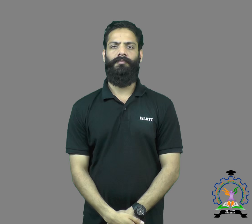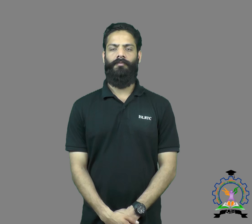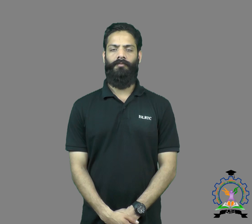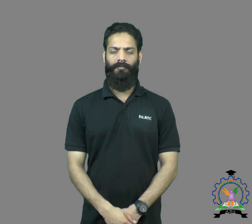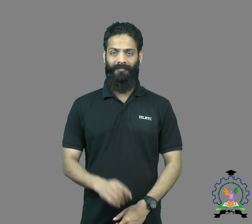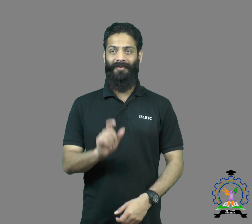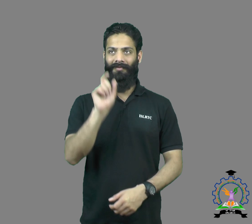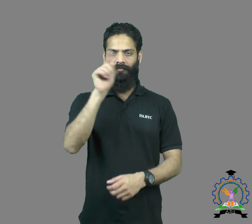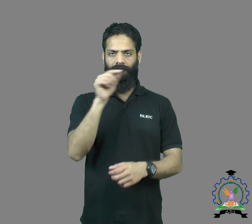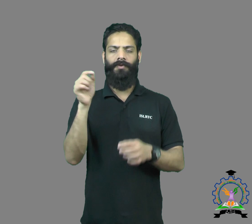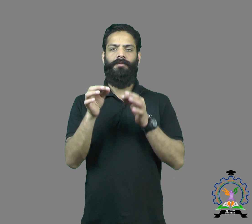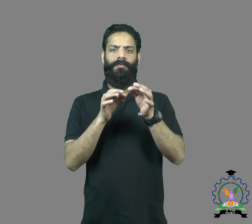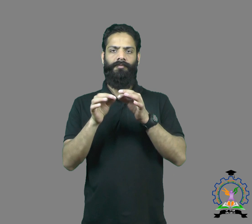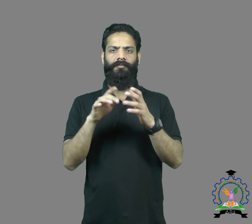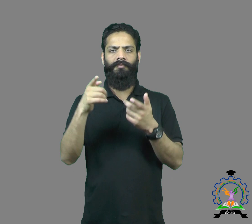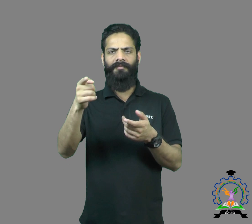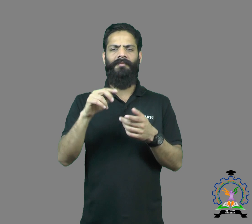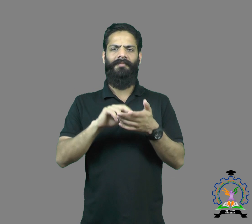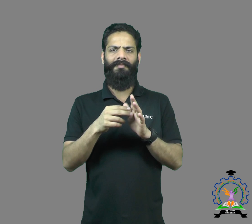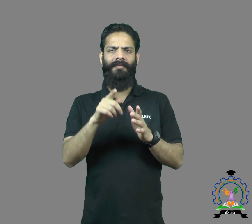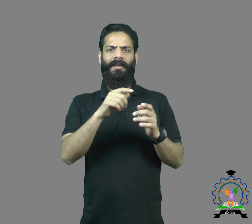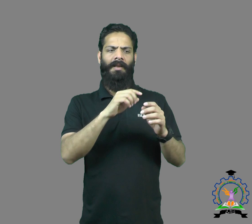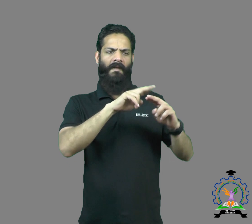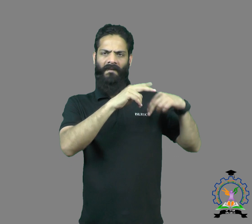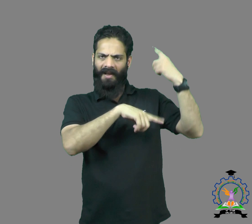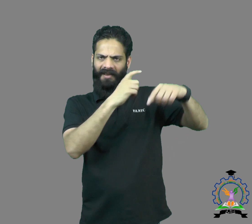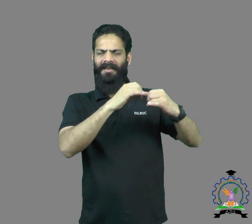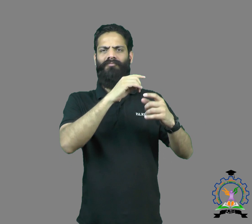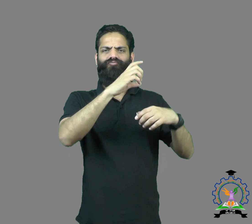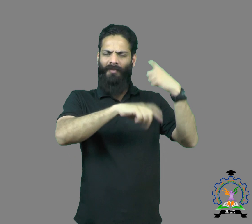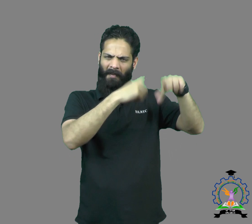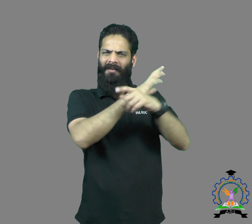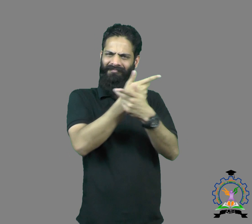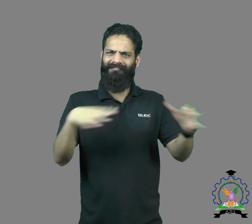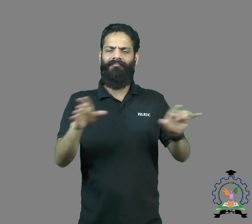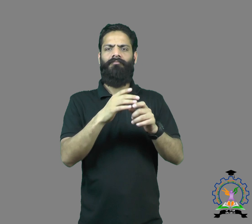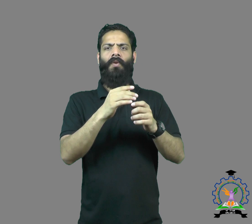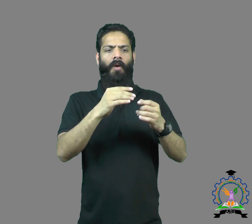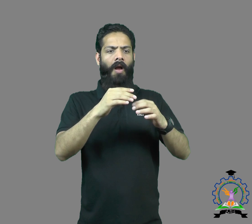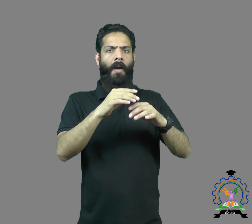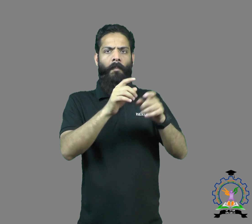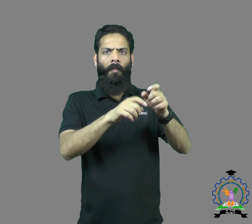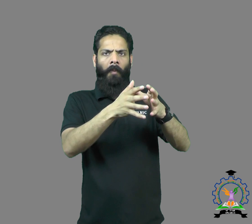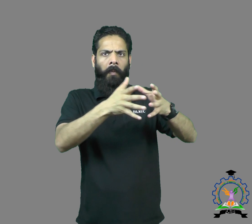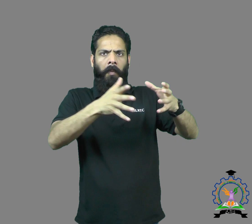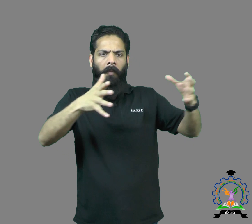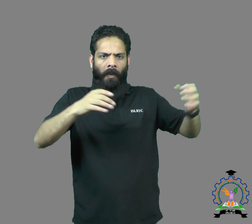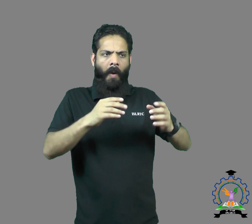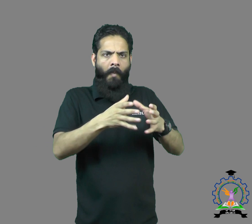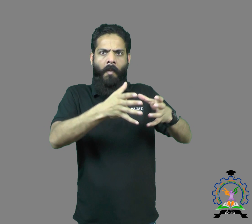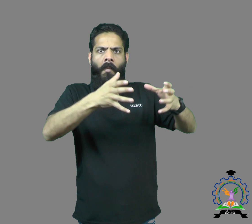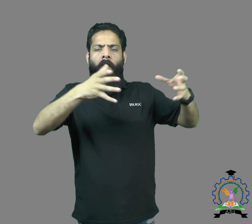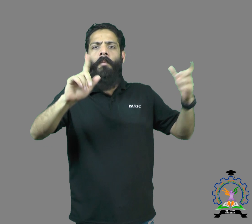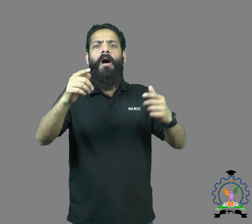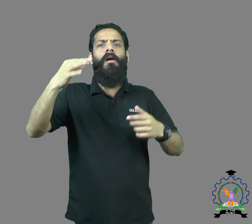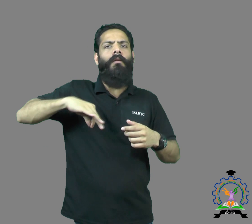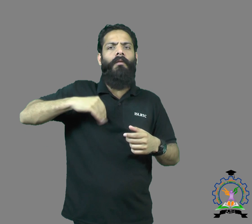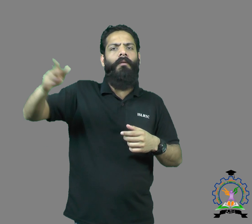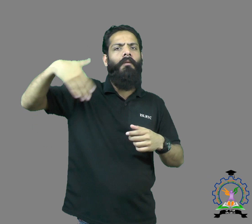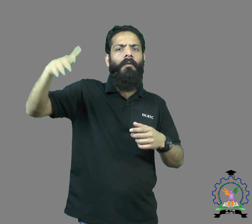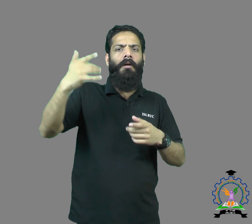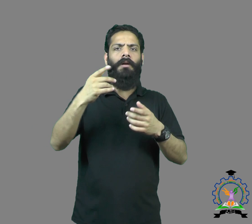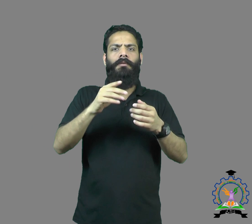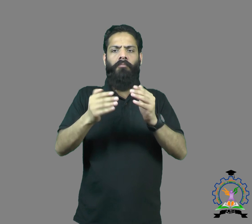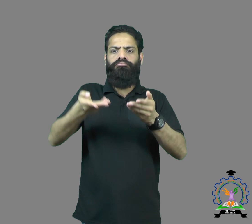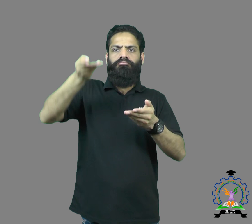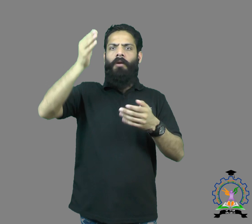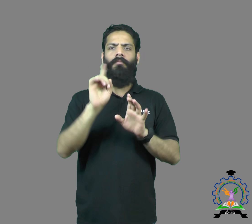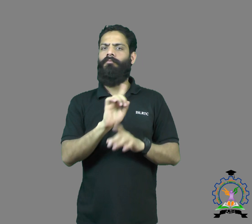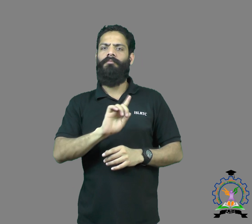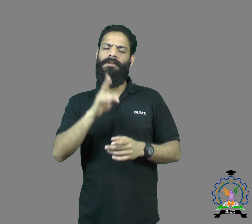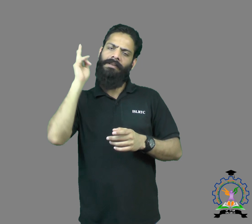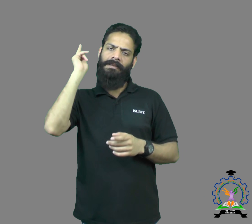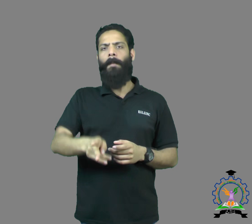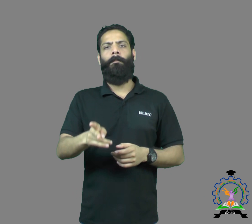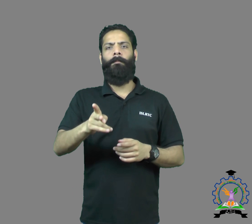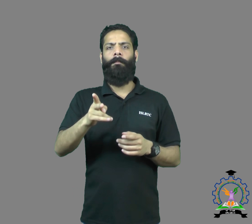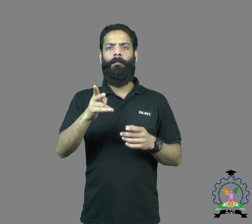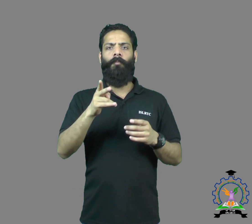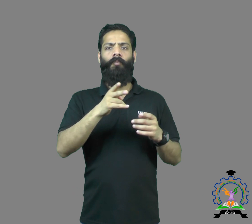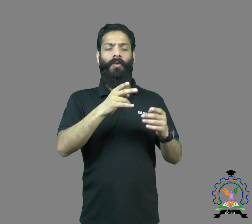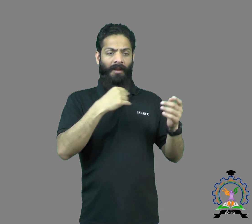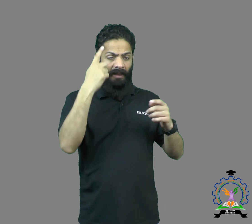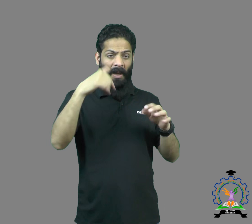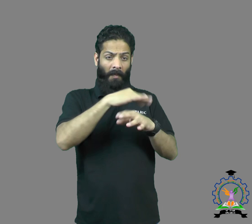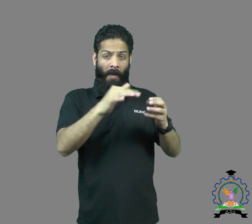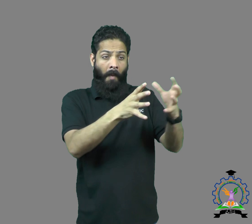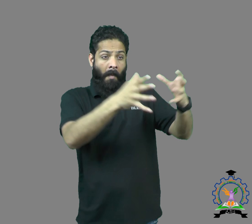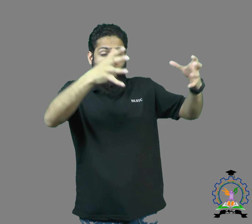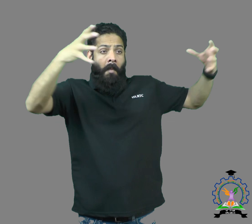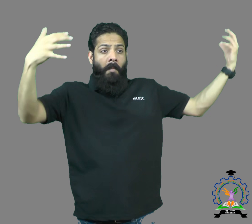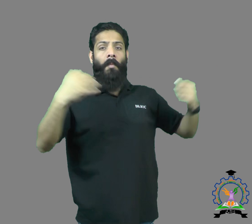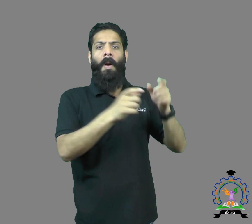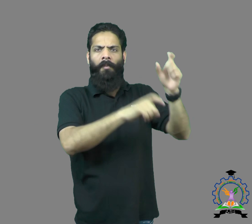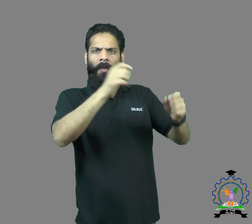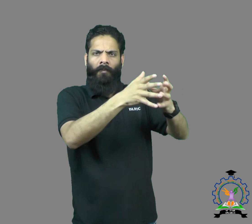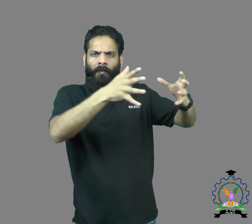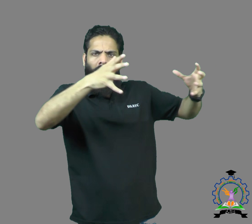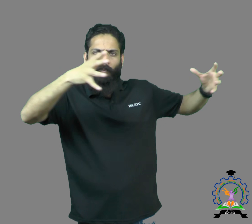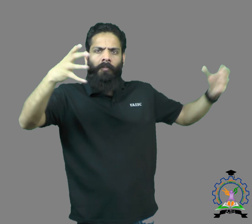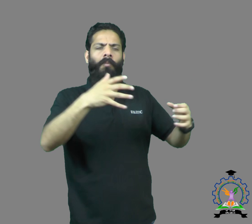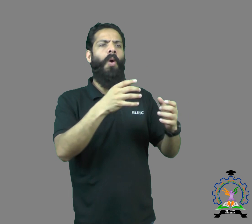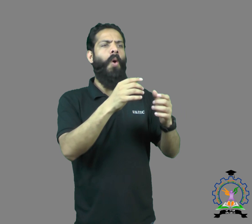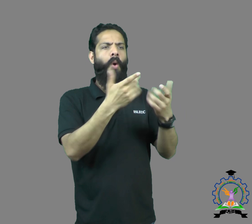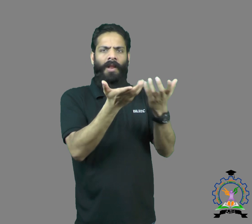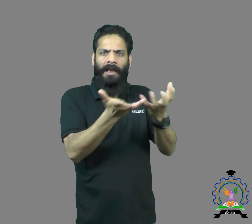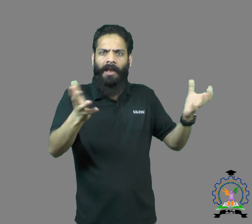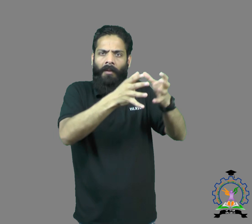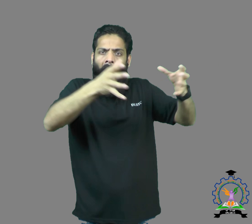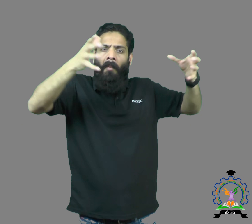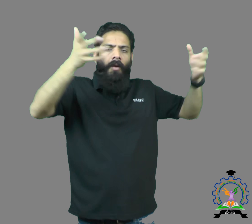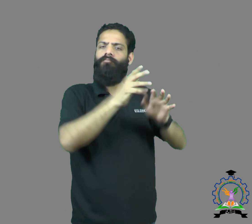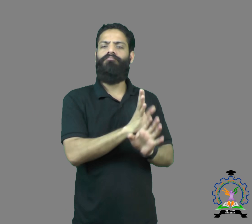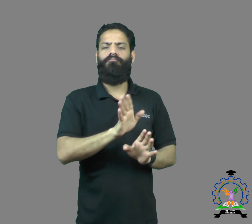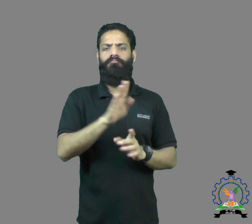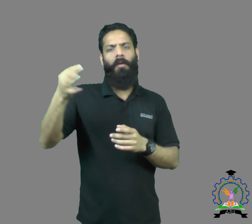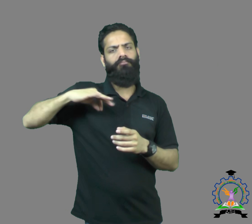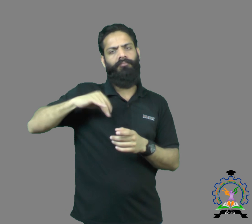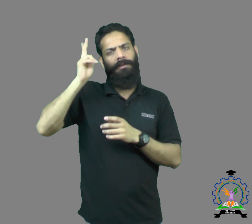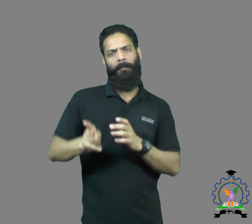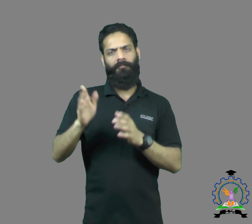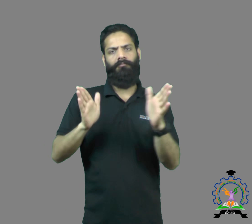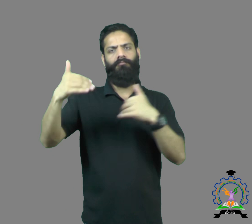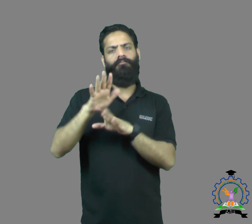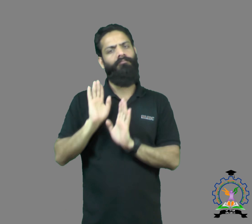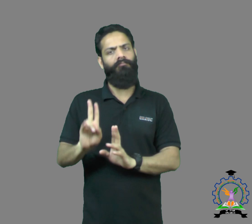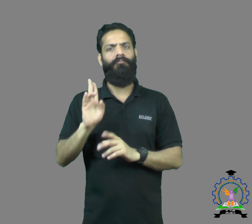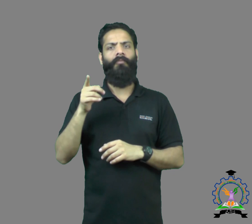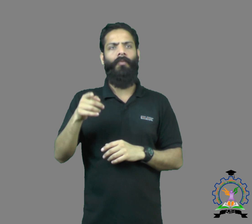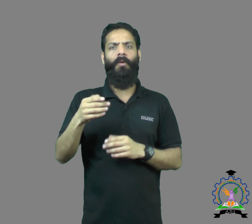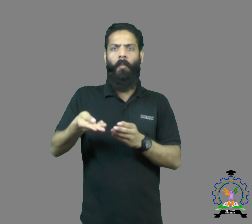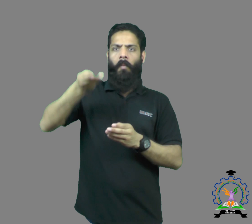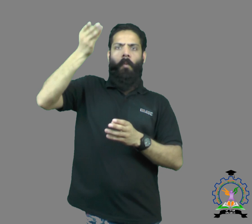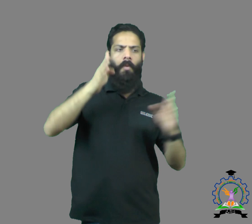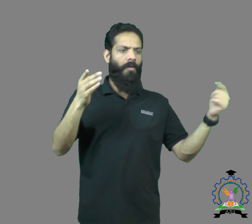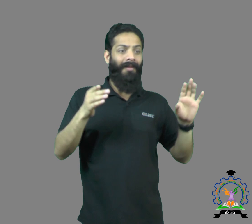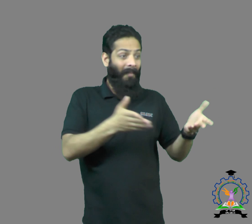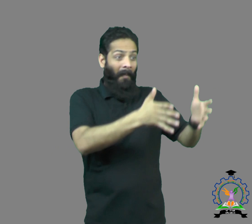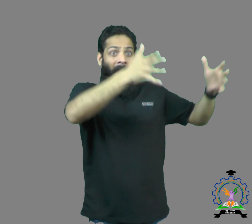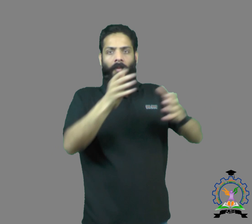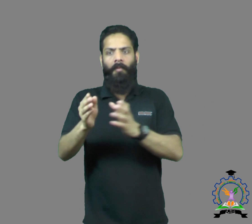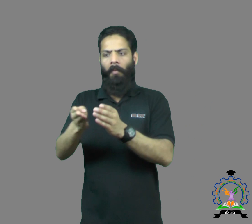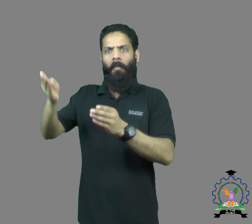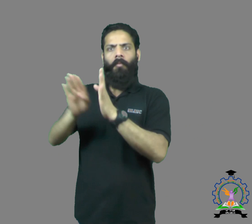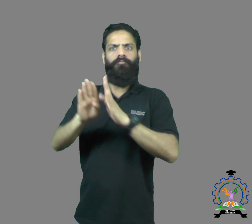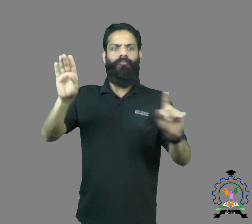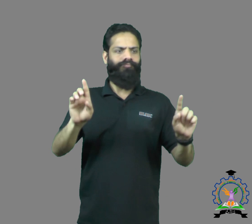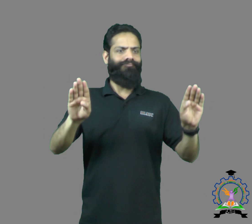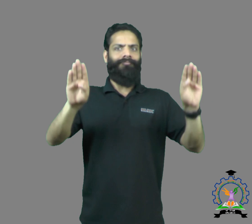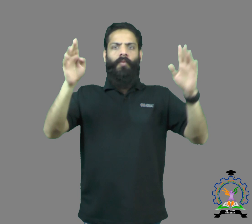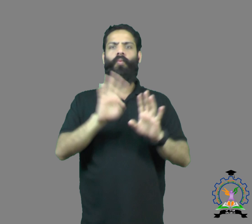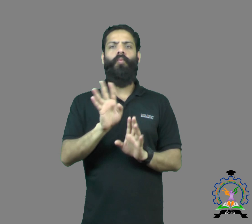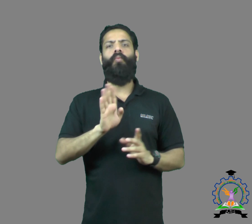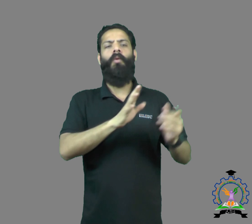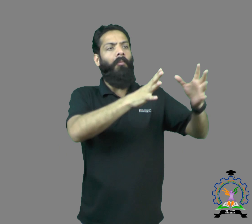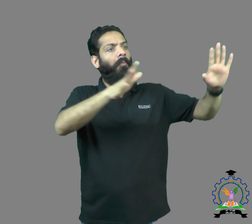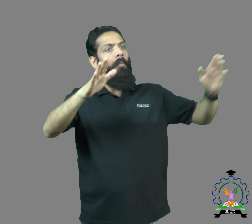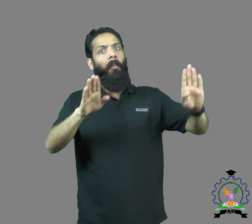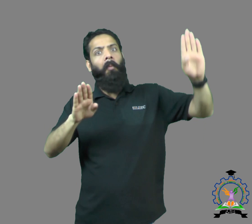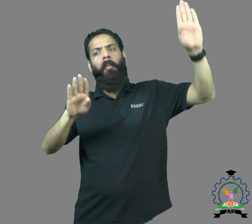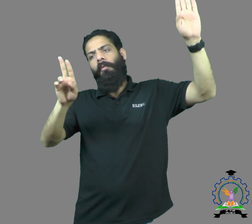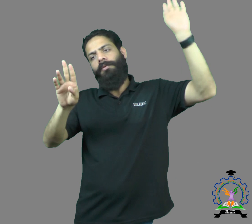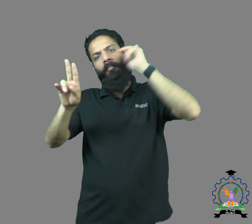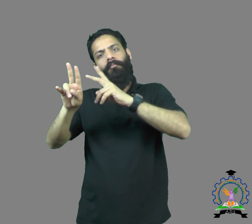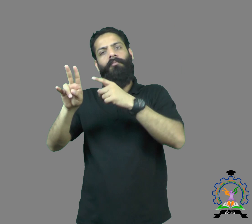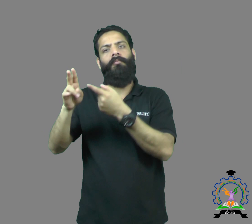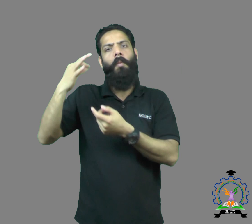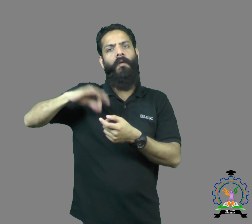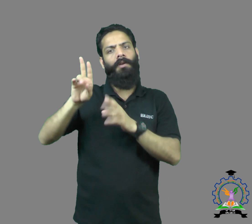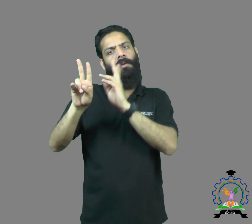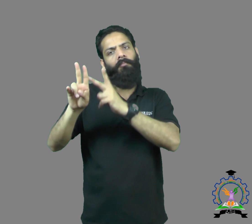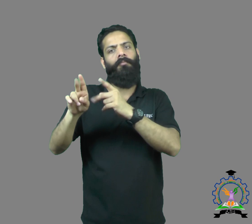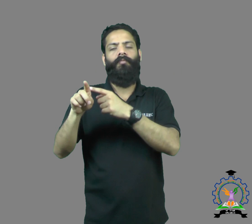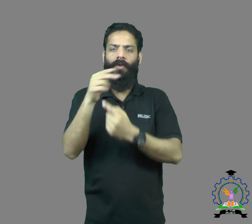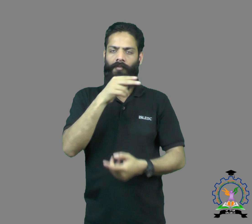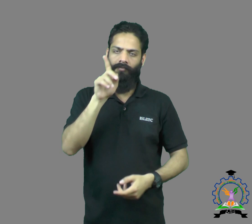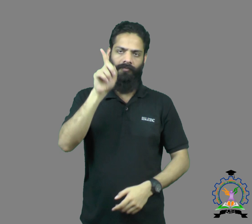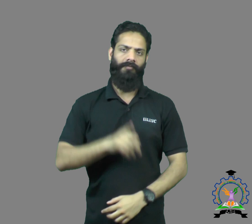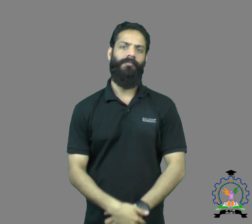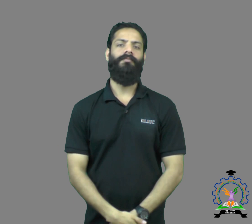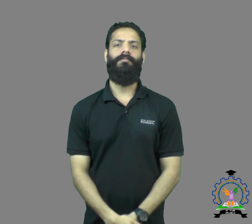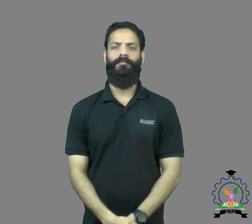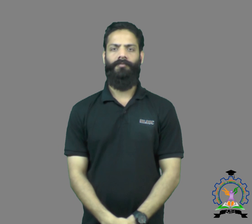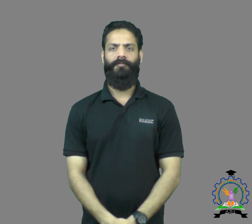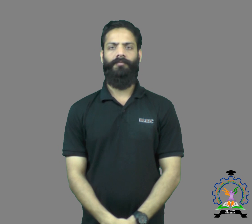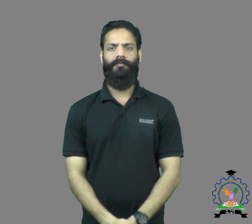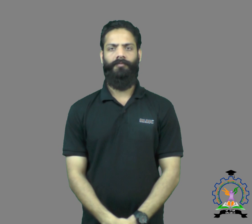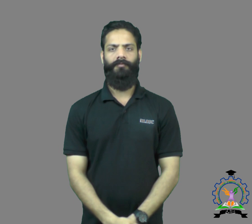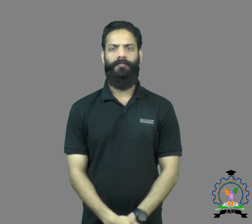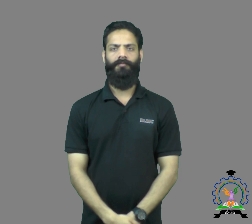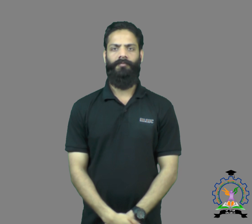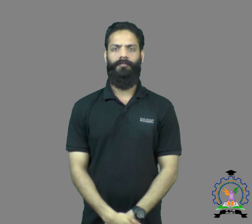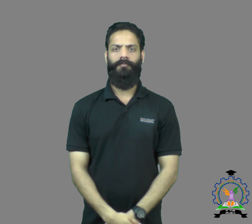Constant Returns to Scale